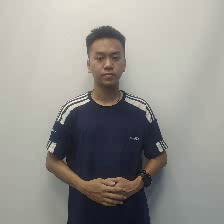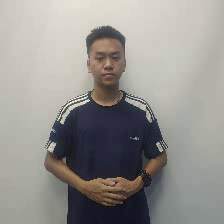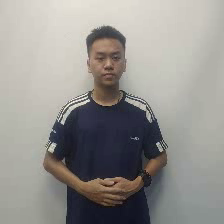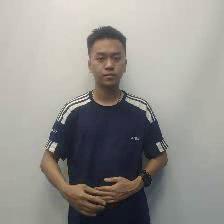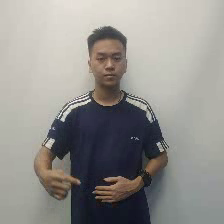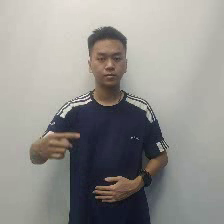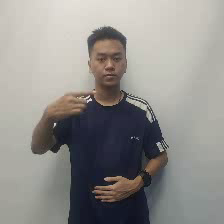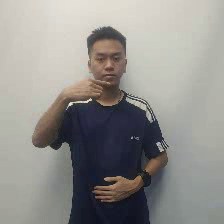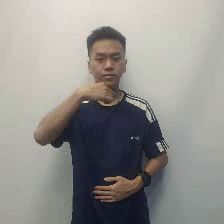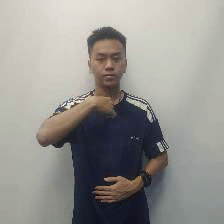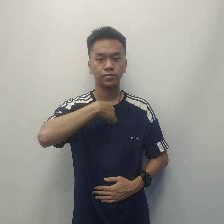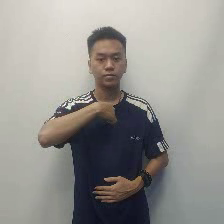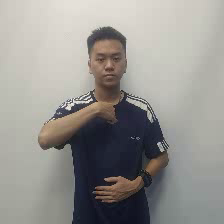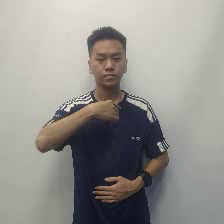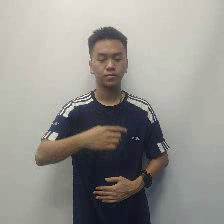Tôi